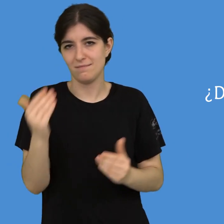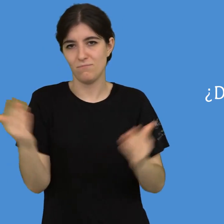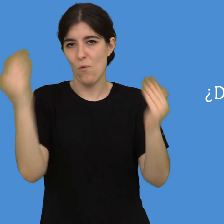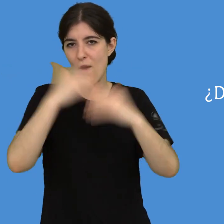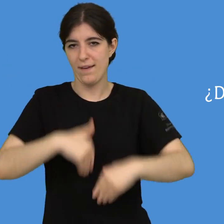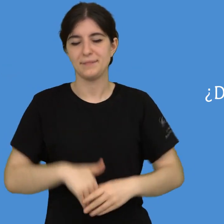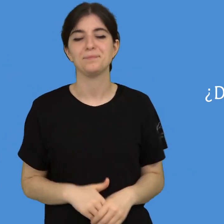haber no